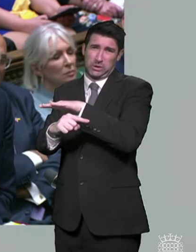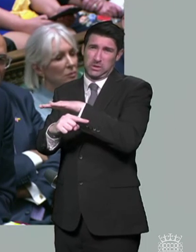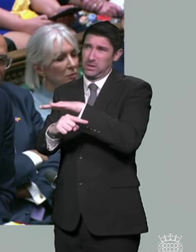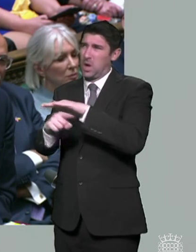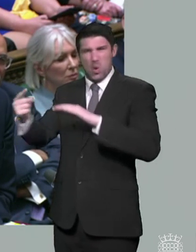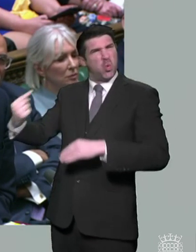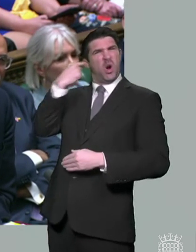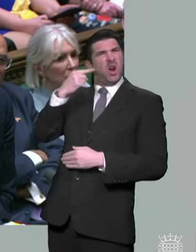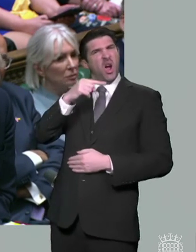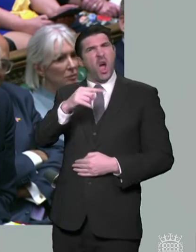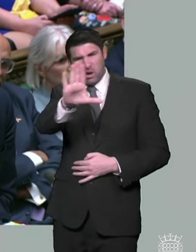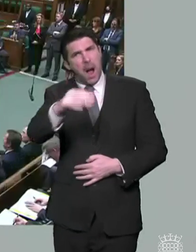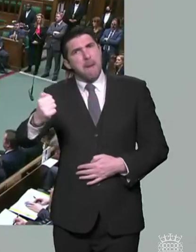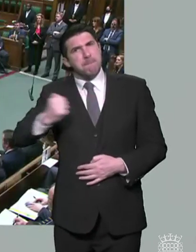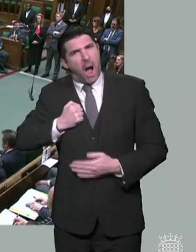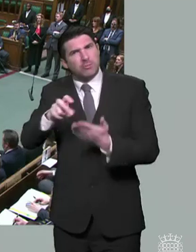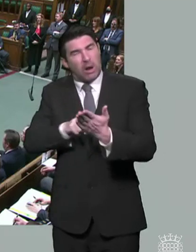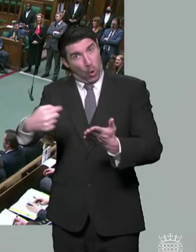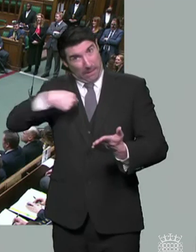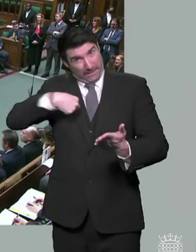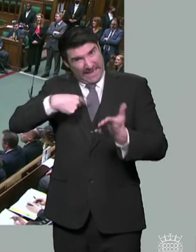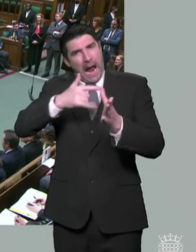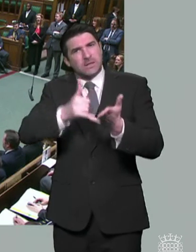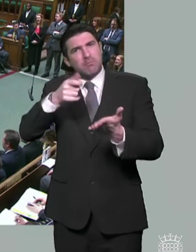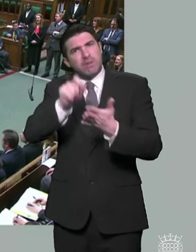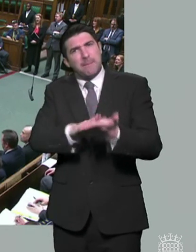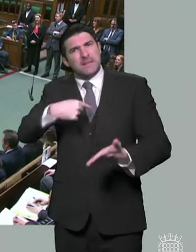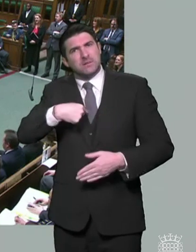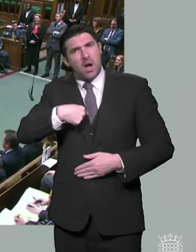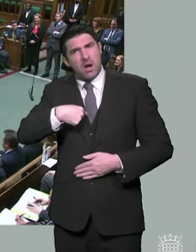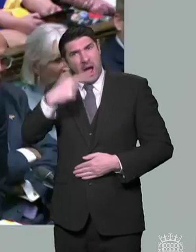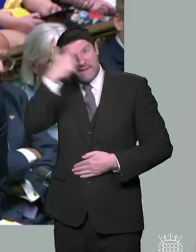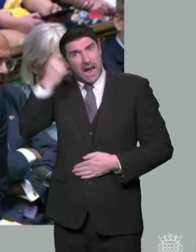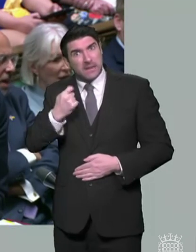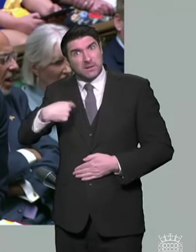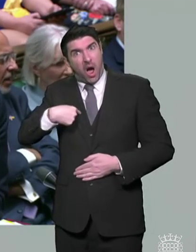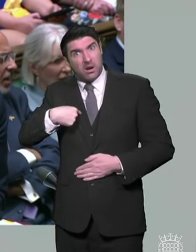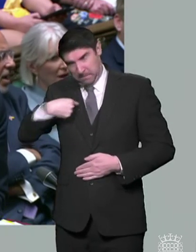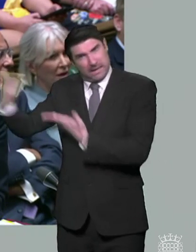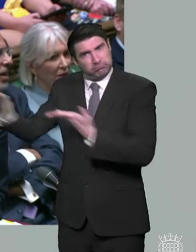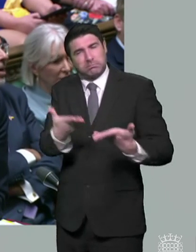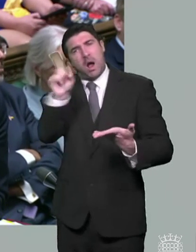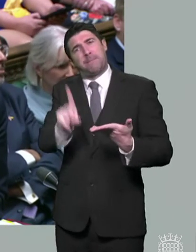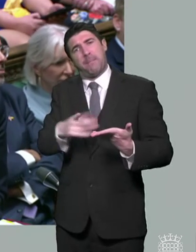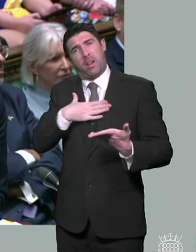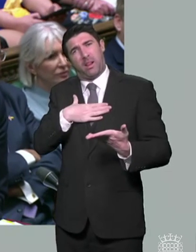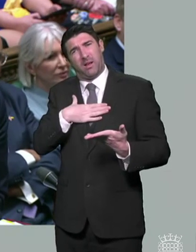Look at what we have done to help people from Afghanistan.